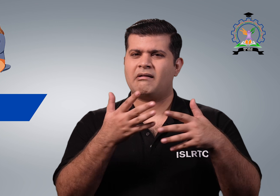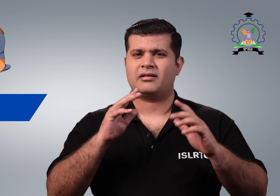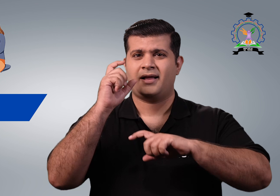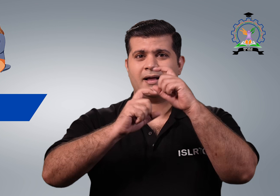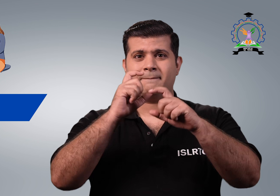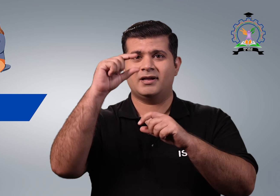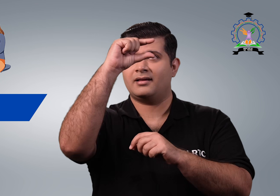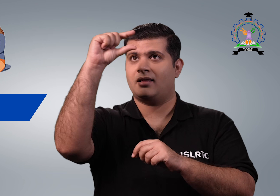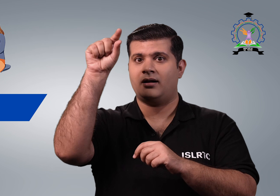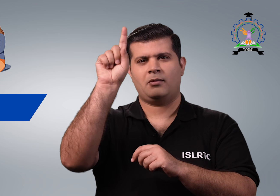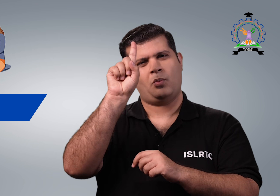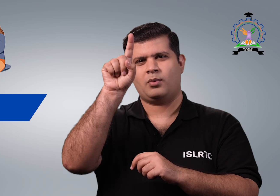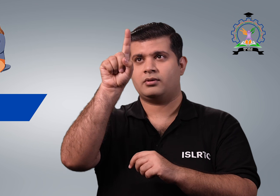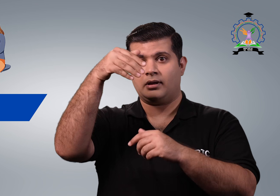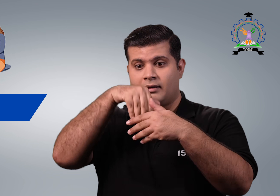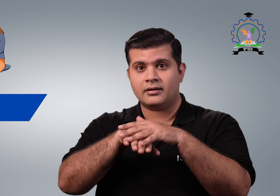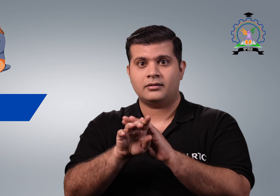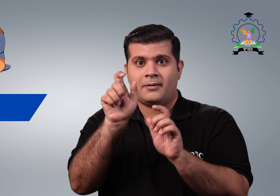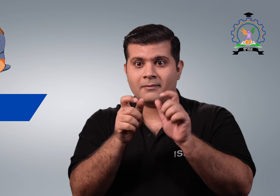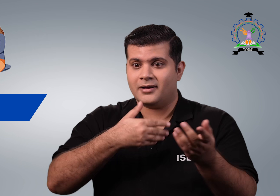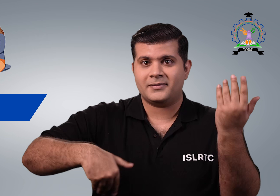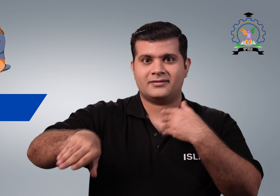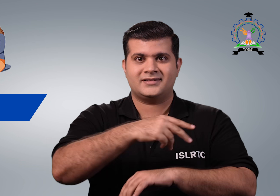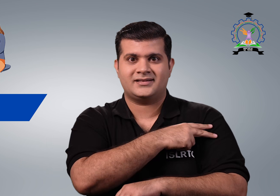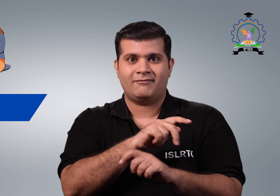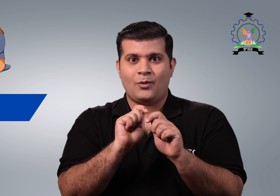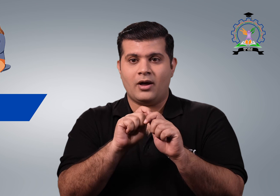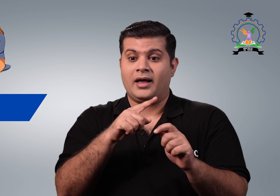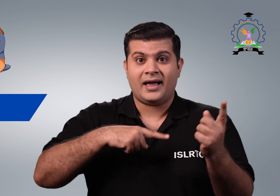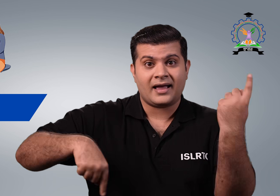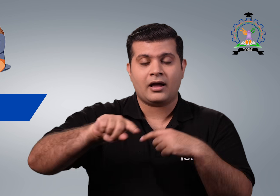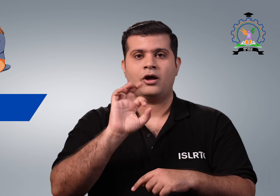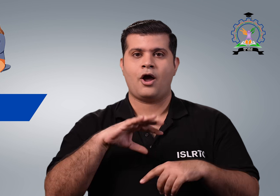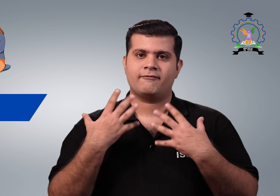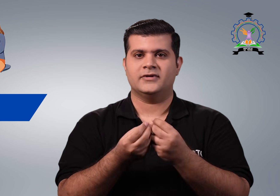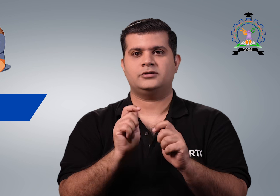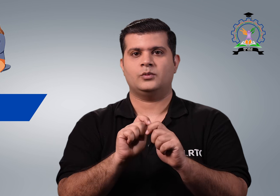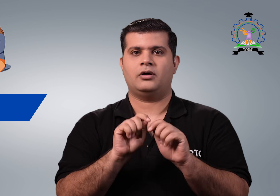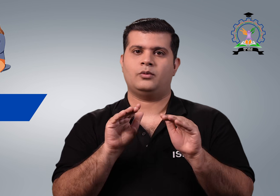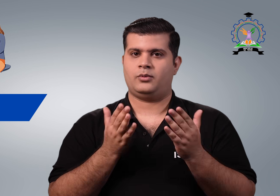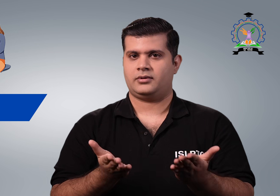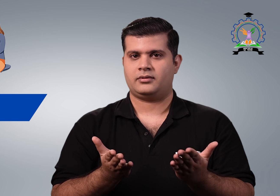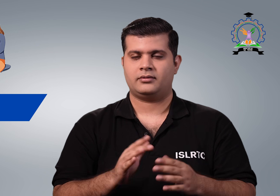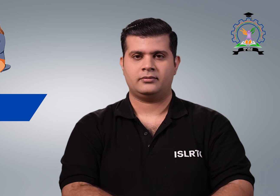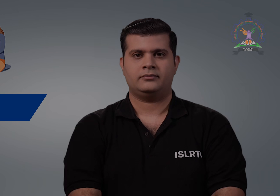A colleague is a person you work with in an office or a company.